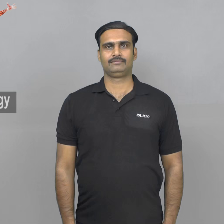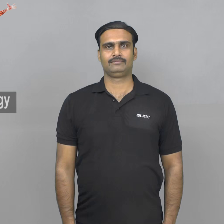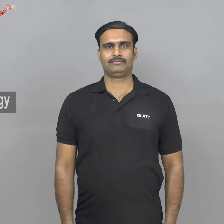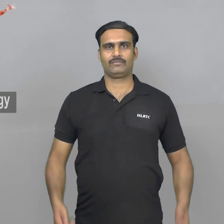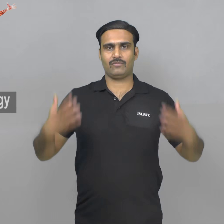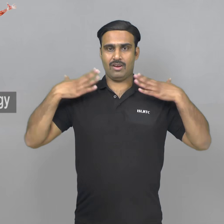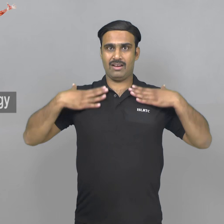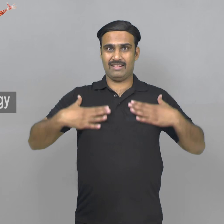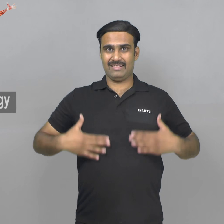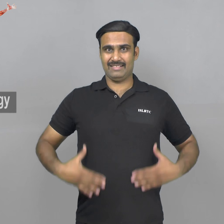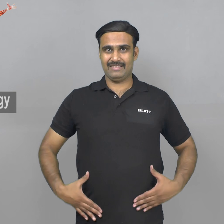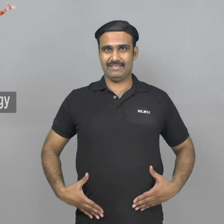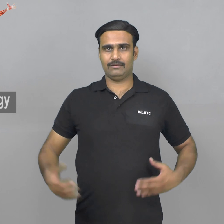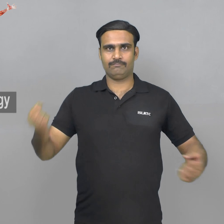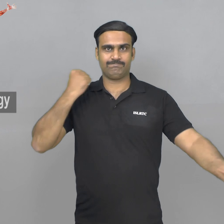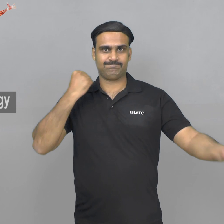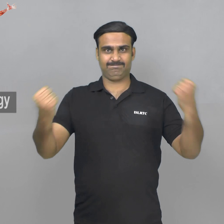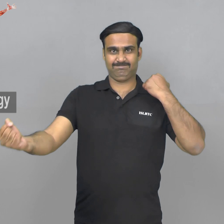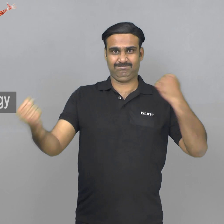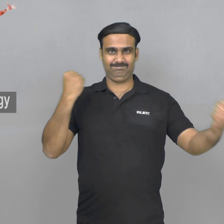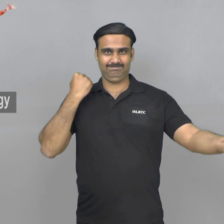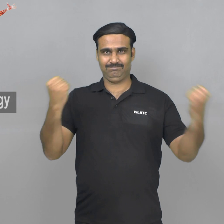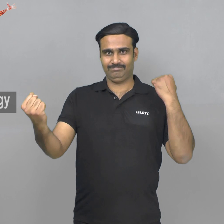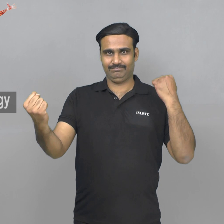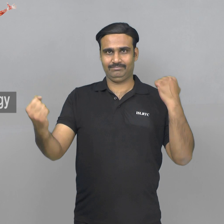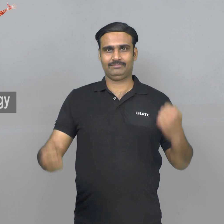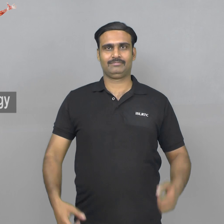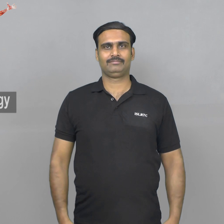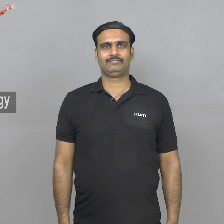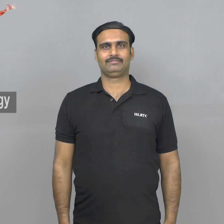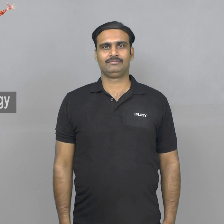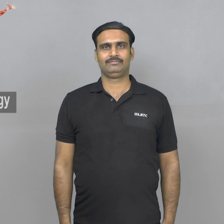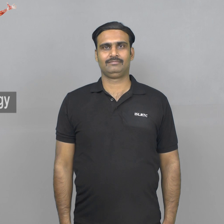Physiology